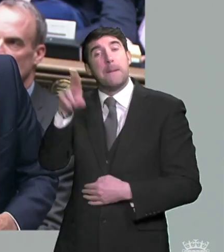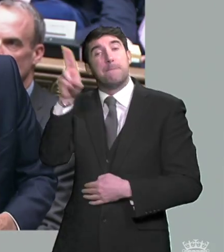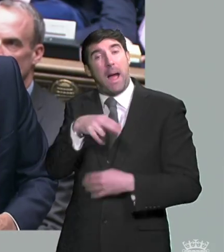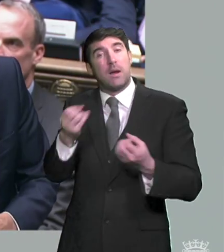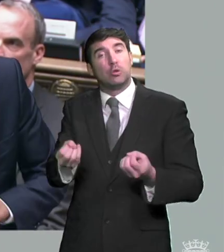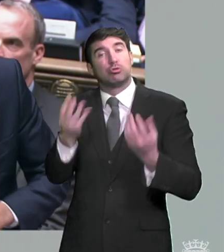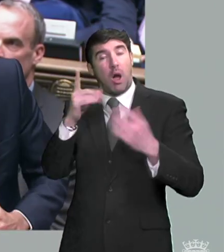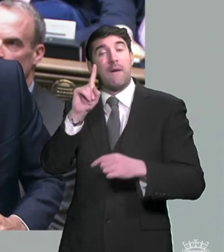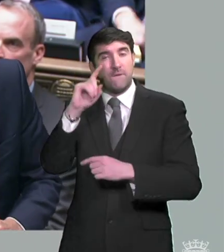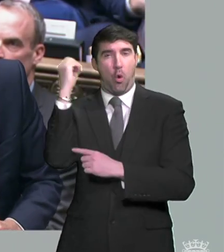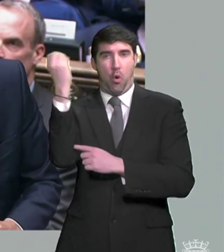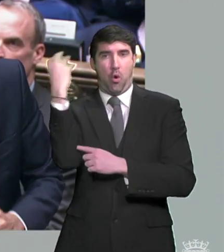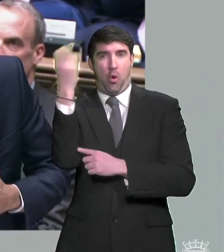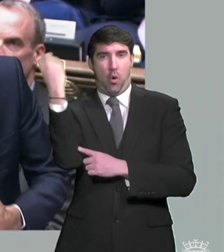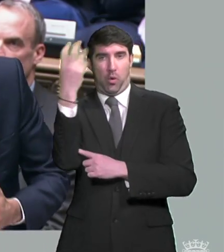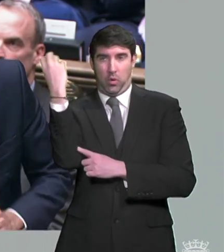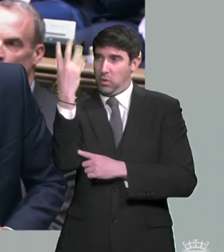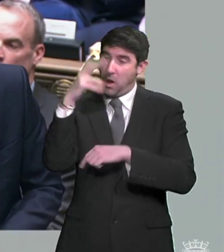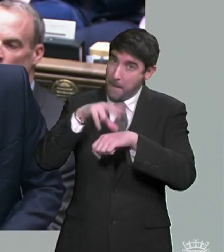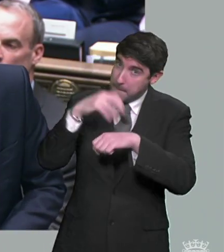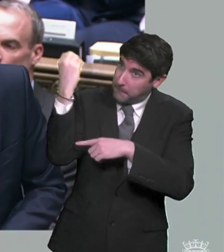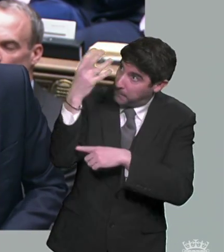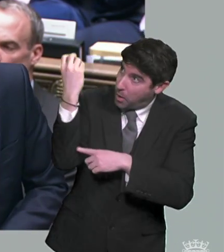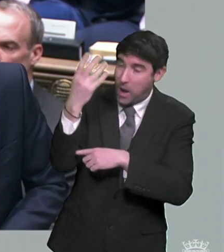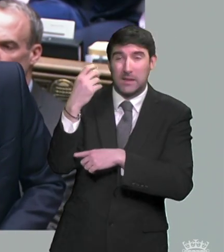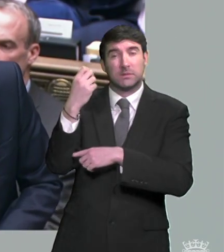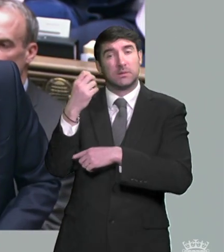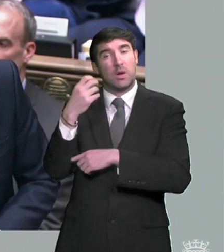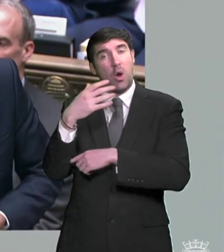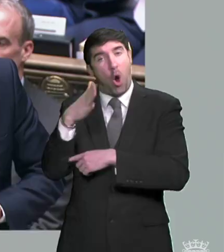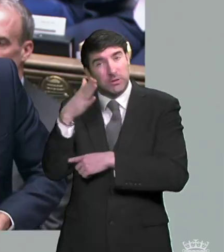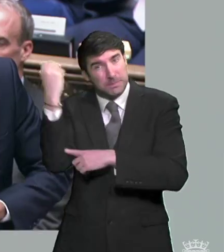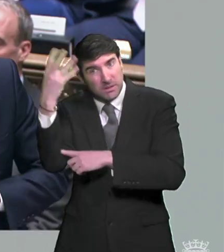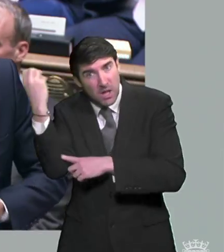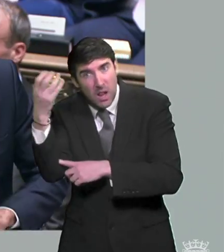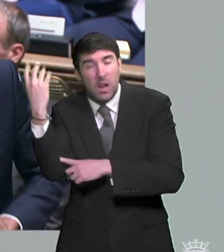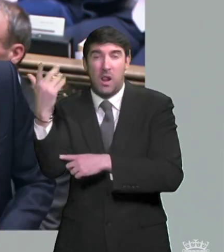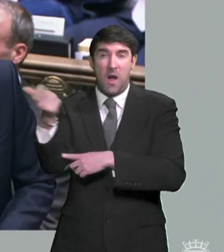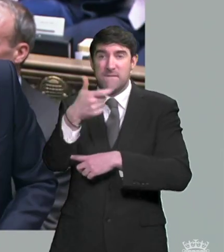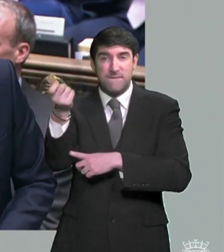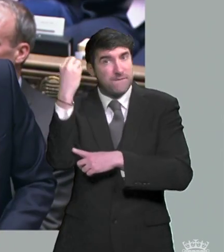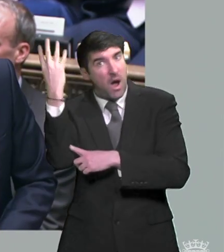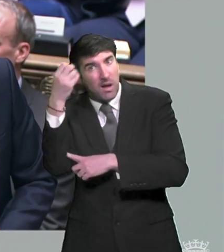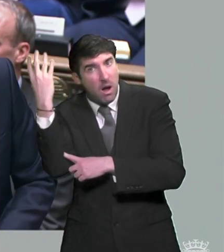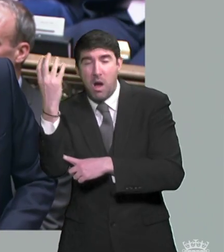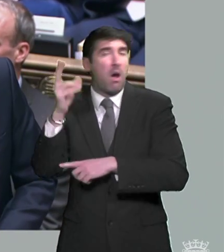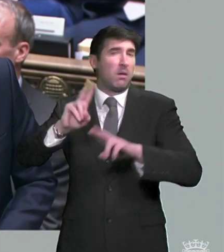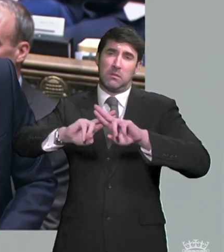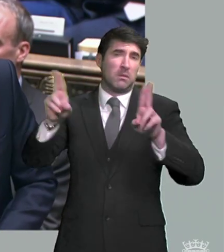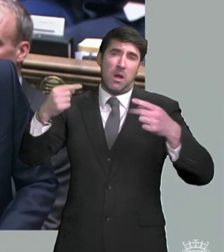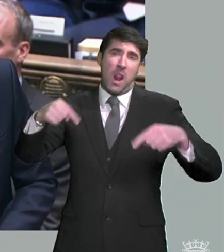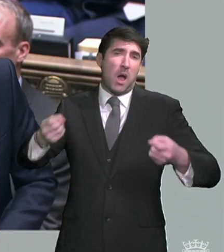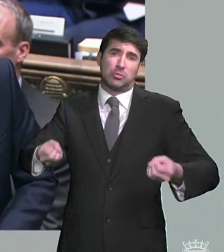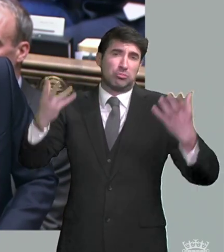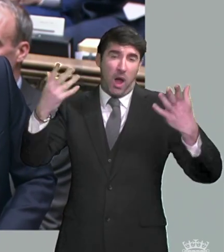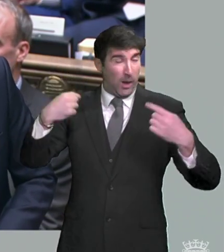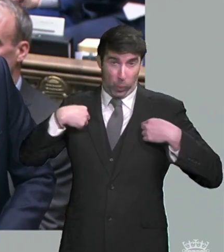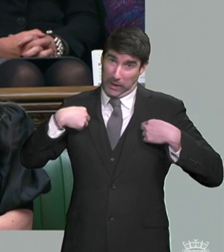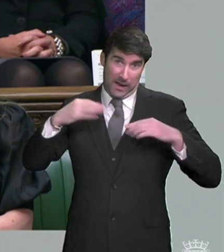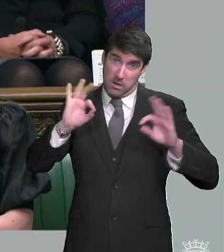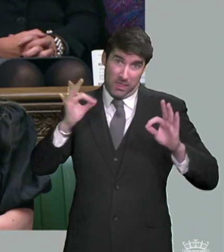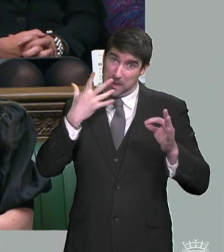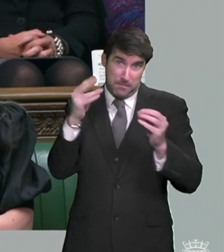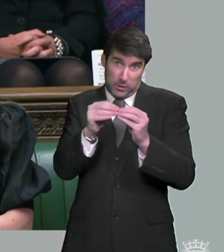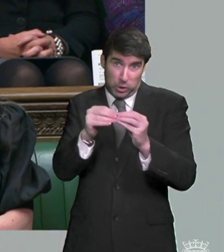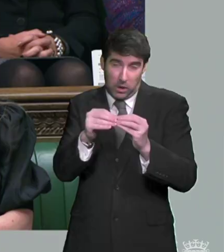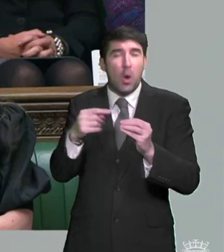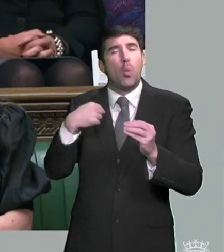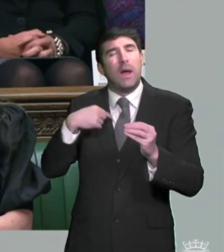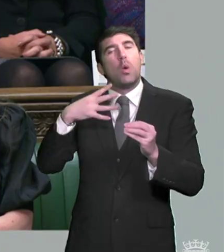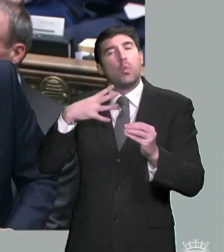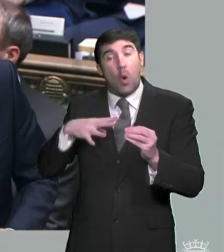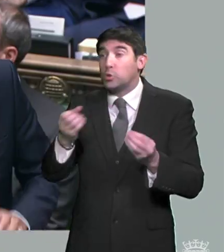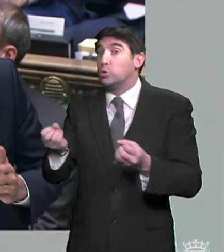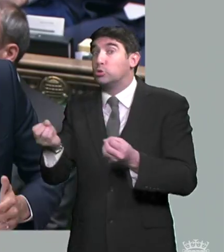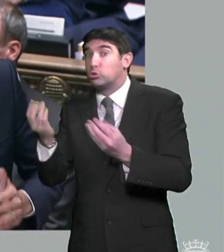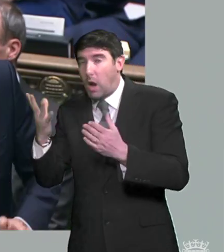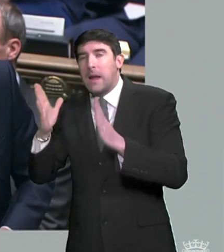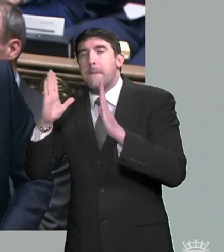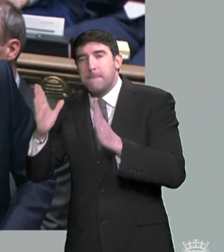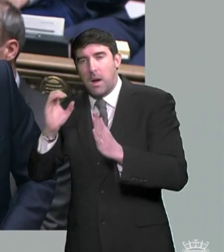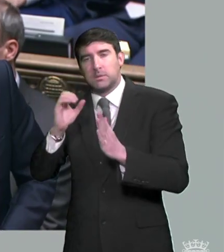We are joining countries across continental Europe in having minimum safety laws, as I think the public would reasonably expect a level of emergency life-saving care in the event of strikes.